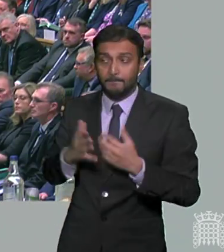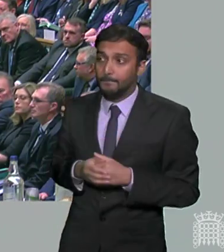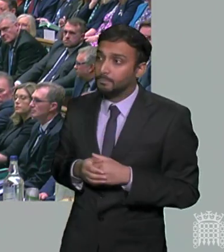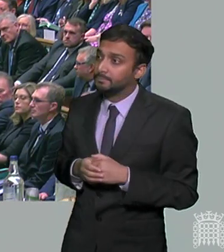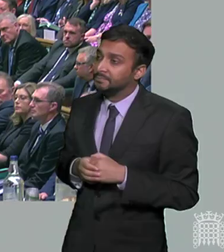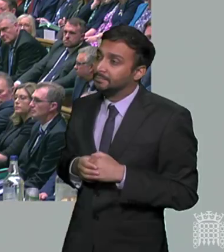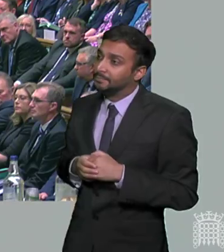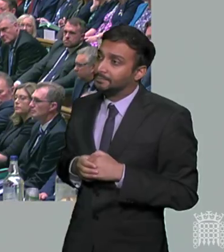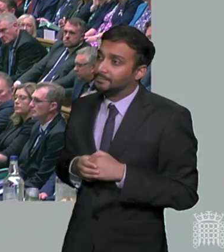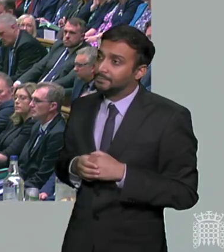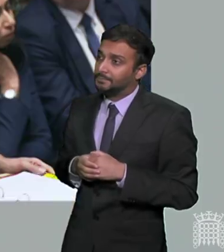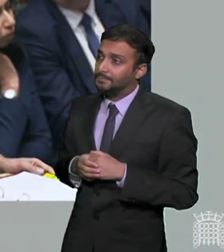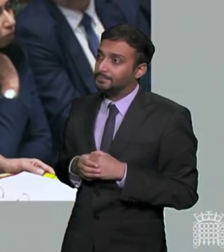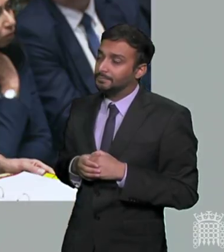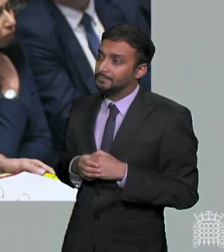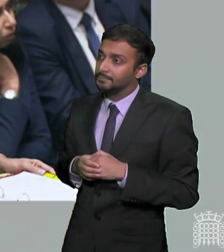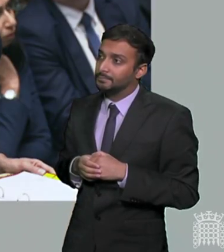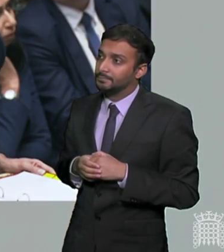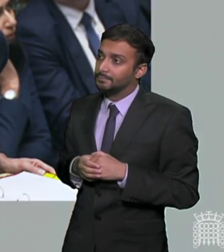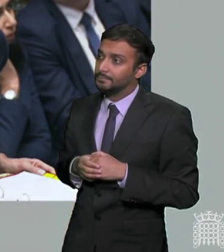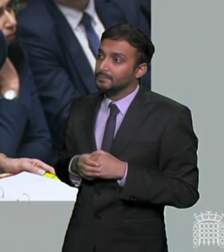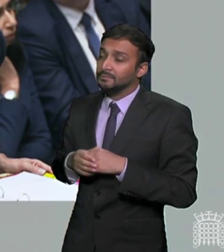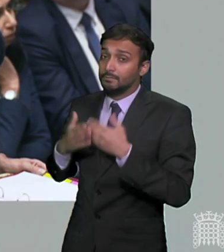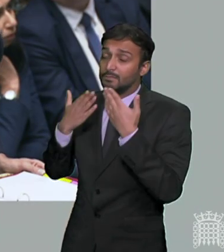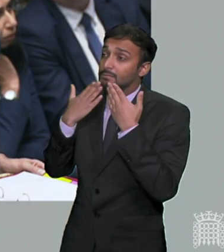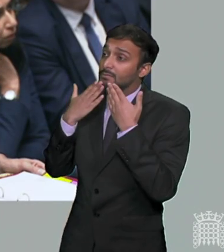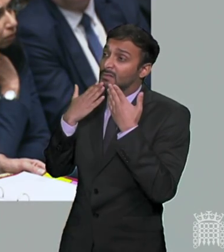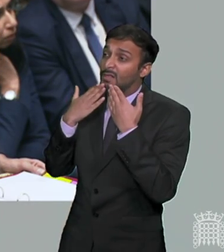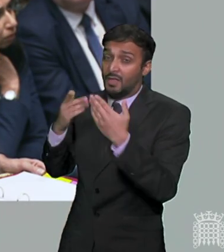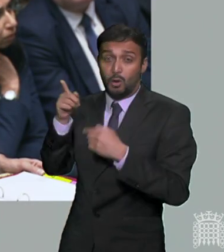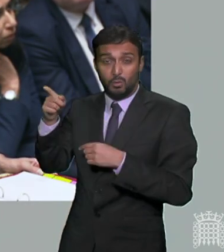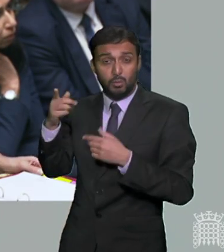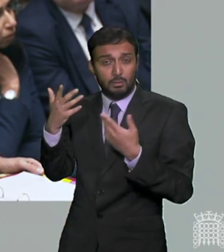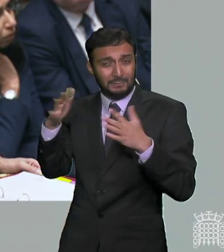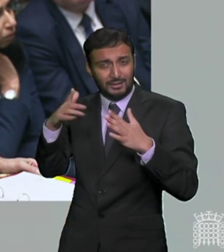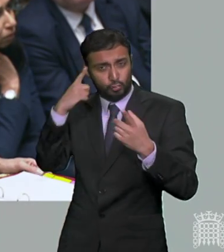I thank my honourable Friend for his comprehensive and thoughtful suggestions.